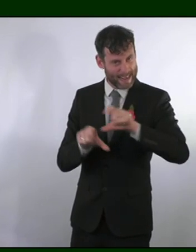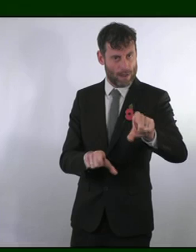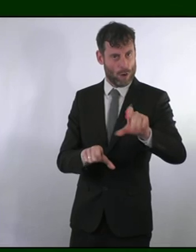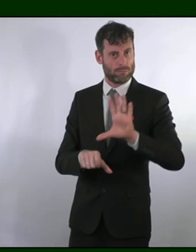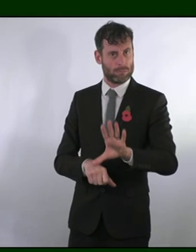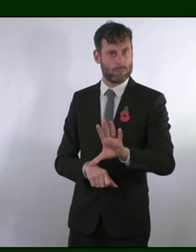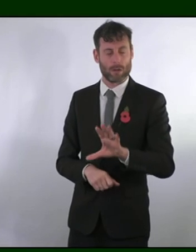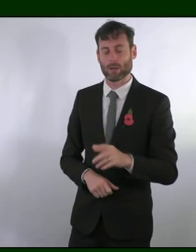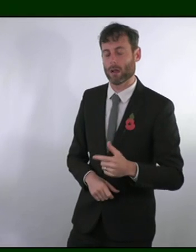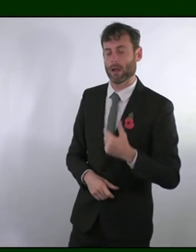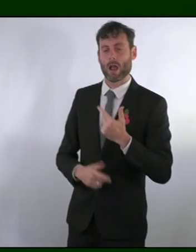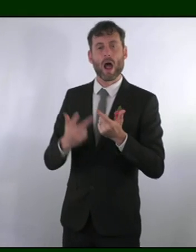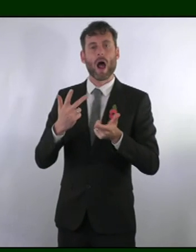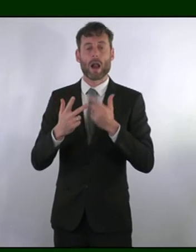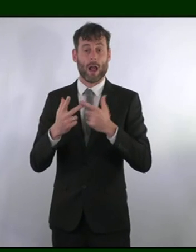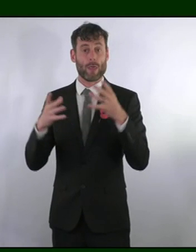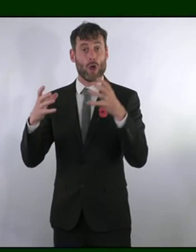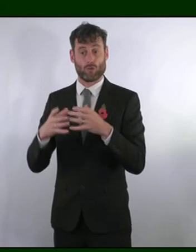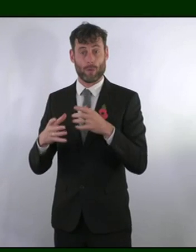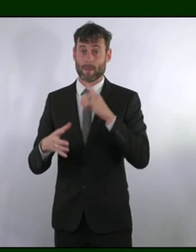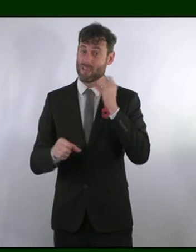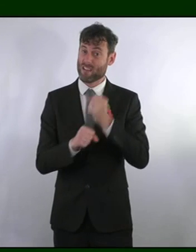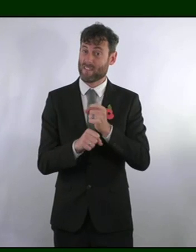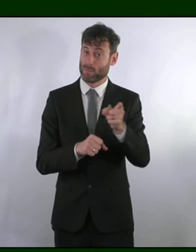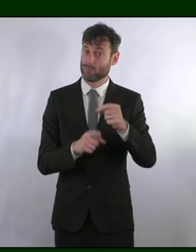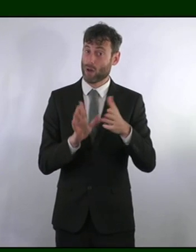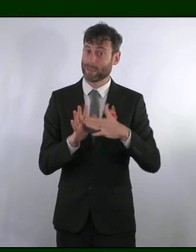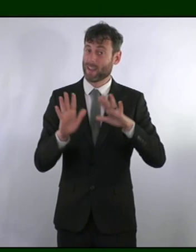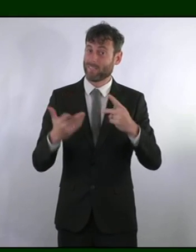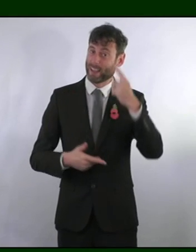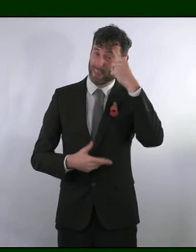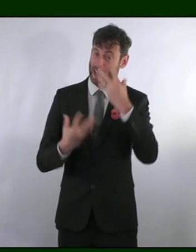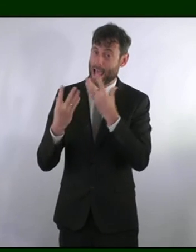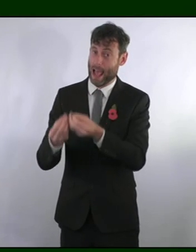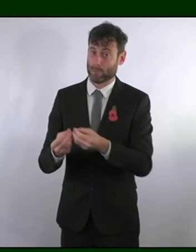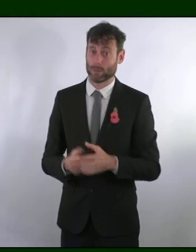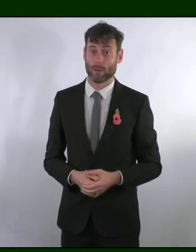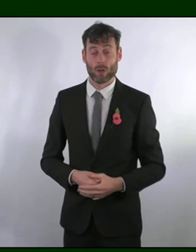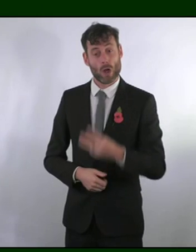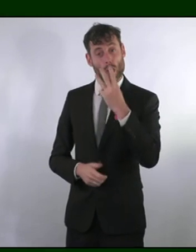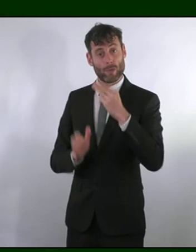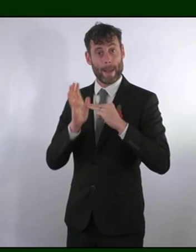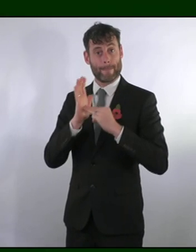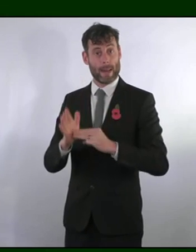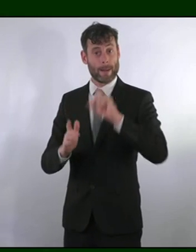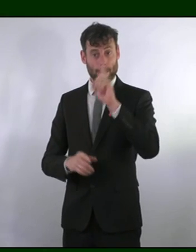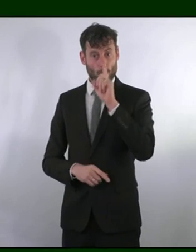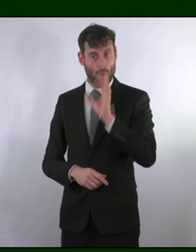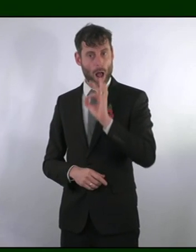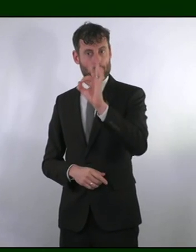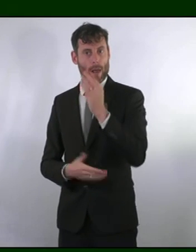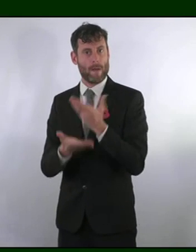Another group who have been left behind by this Prime Minister are the 3 million people who have been completely excluded from UK Government support.